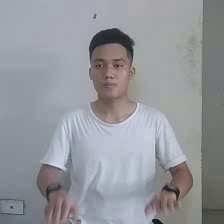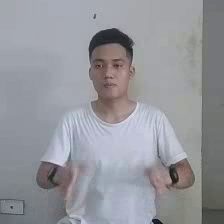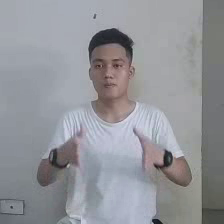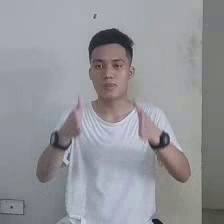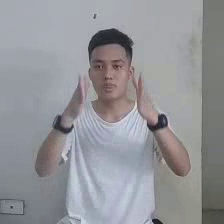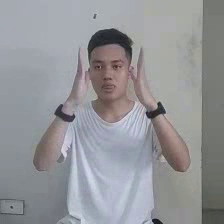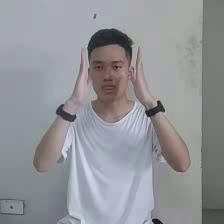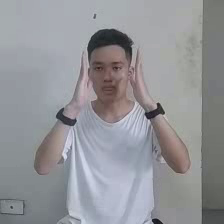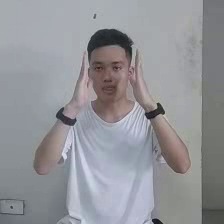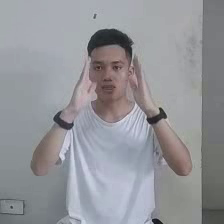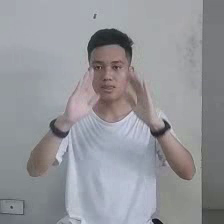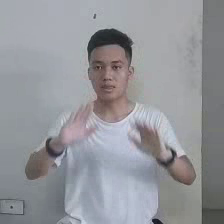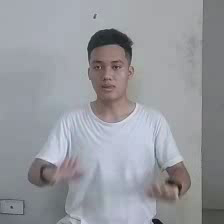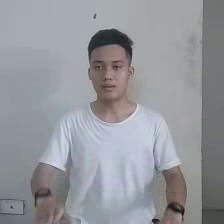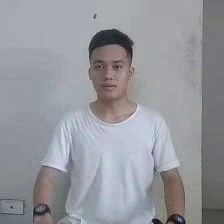Chạy